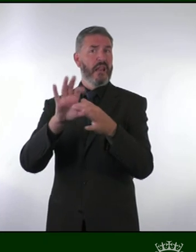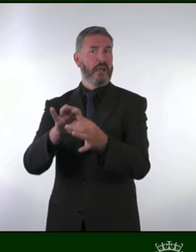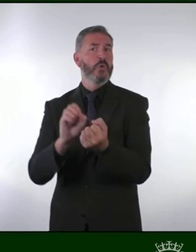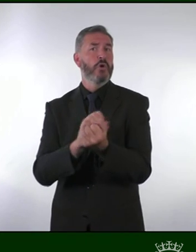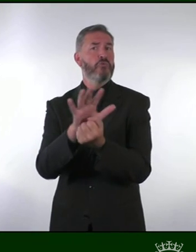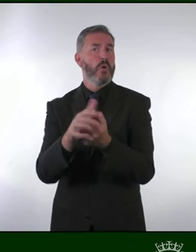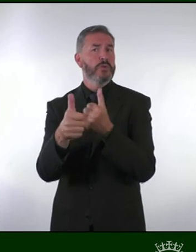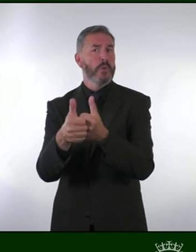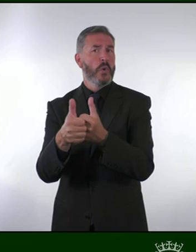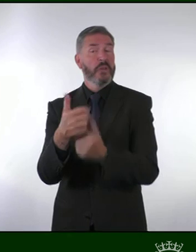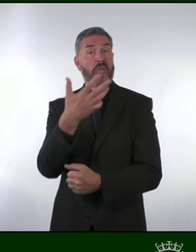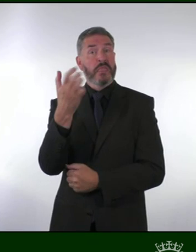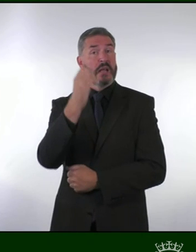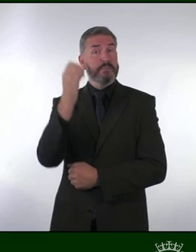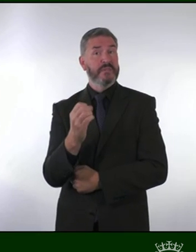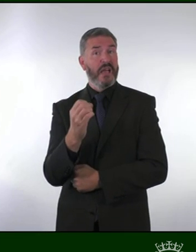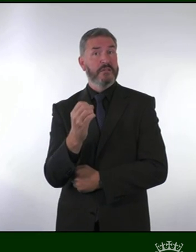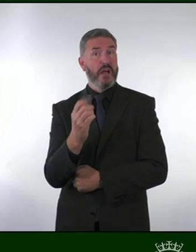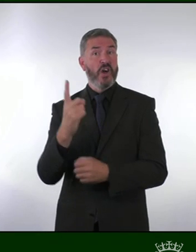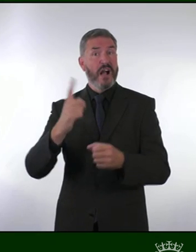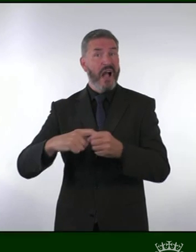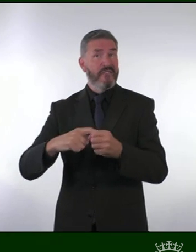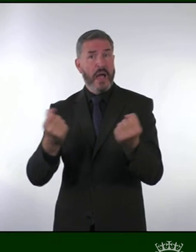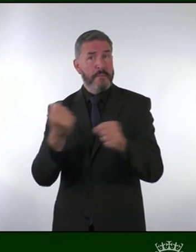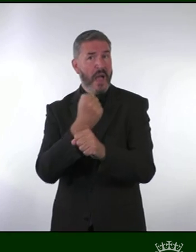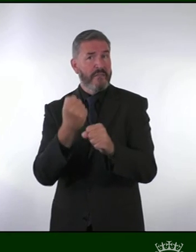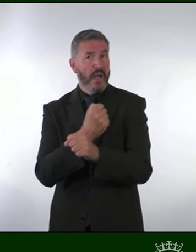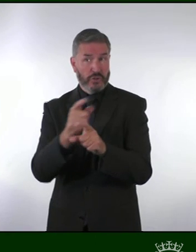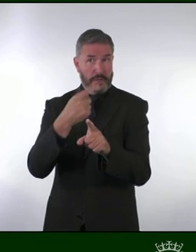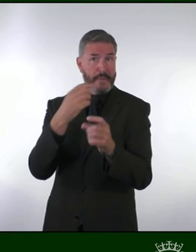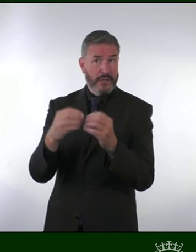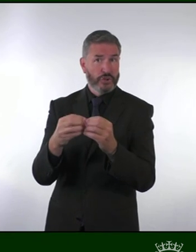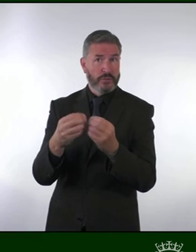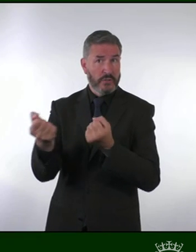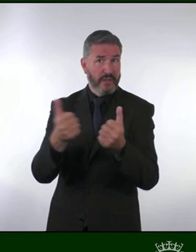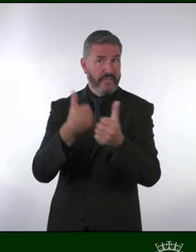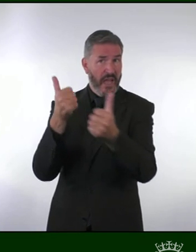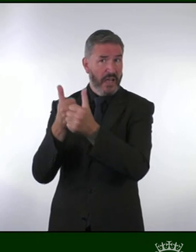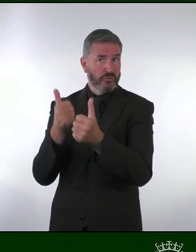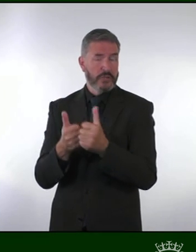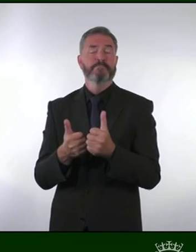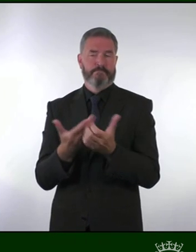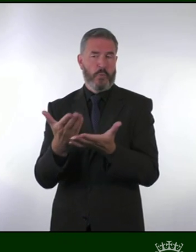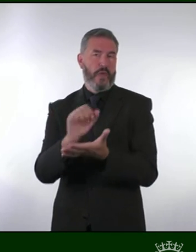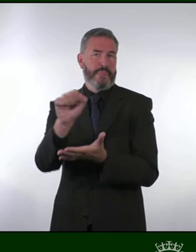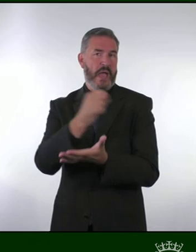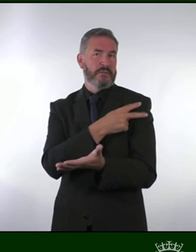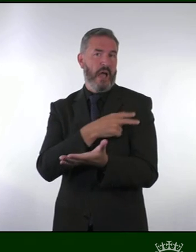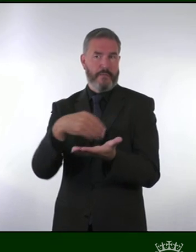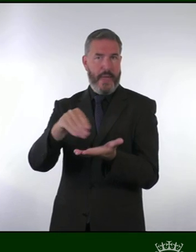We have supported 90% of caravan manufacturers, whom the honourable Lady rightly supports, with the furlough scheme.